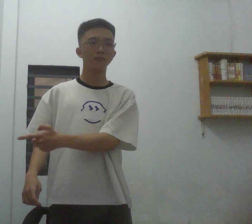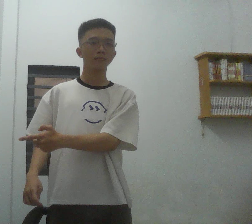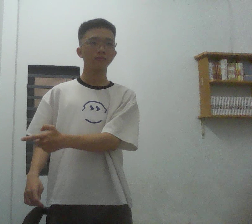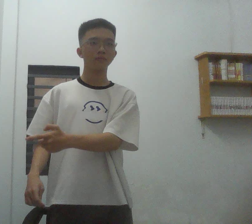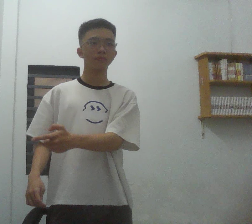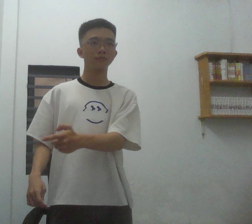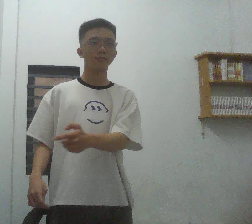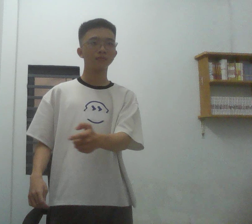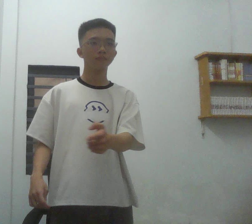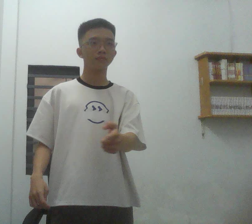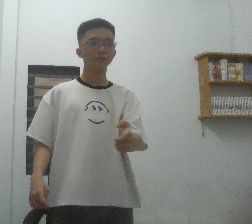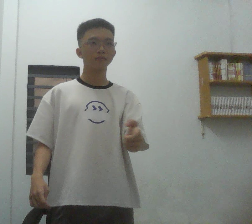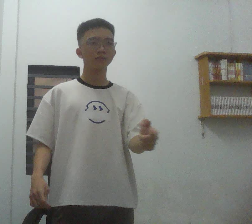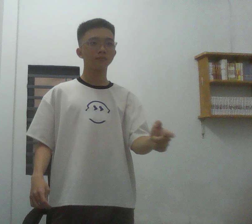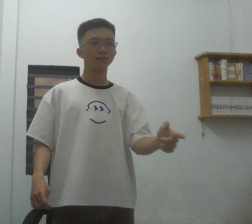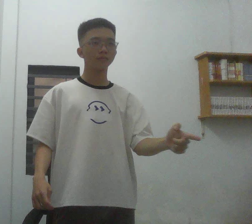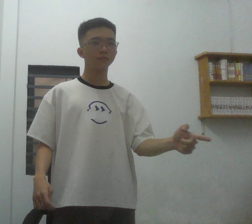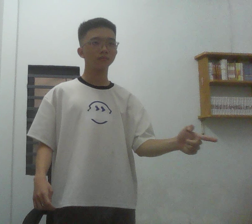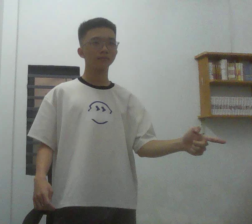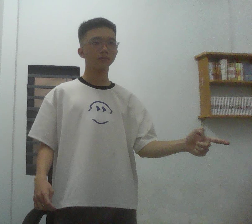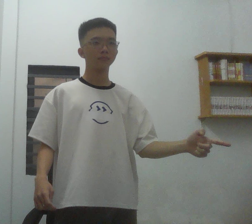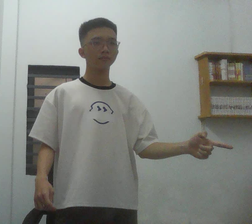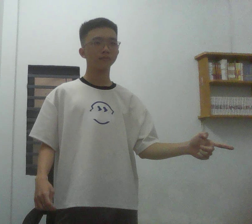cac ban